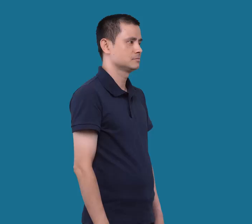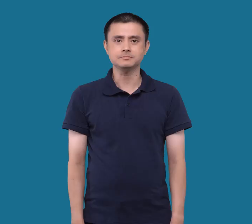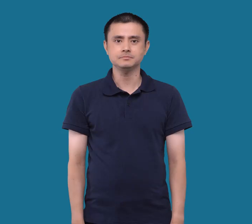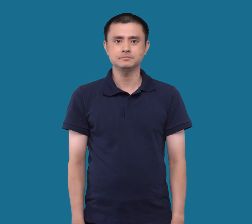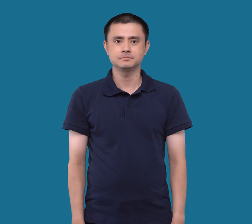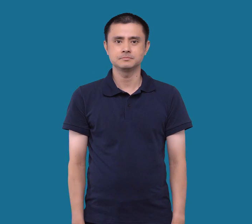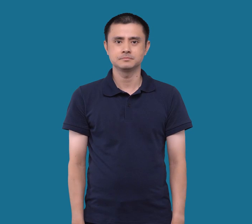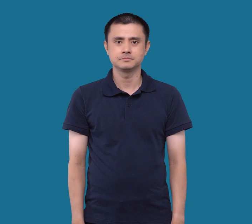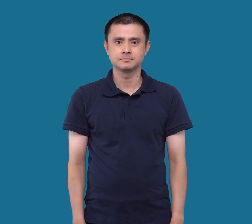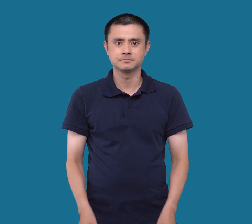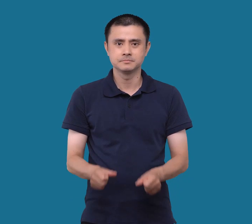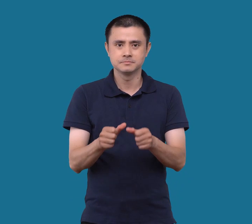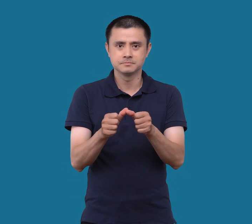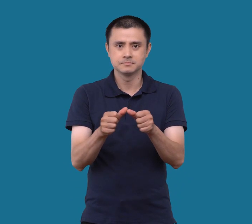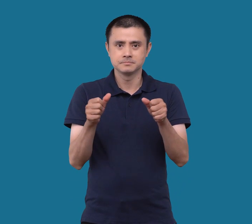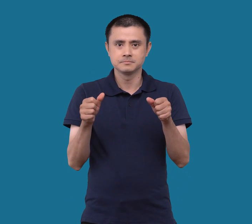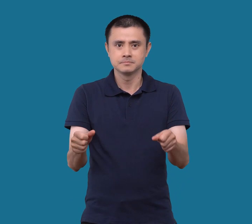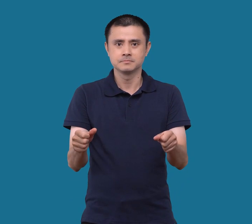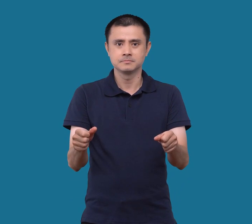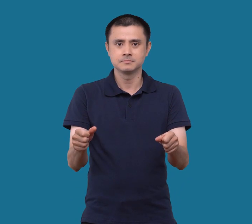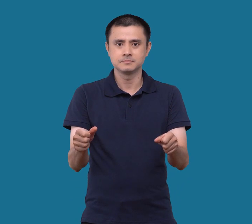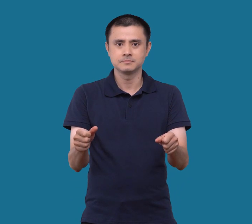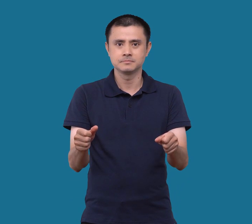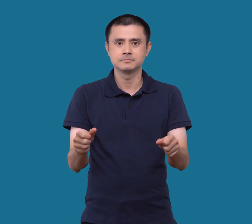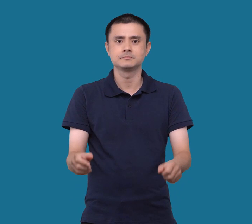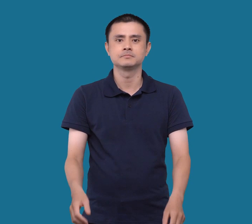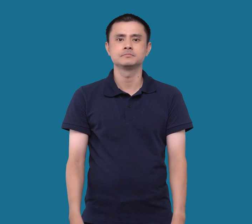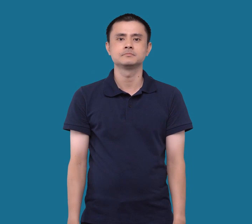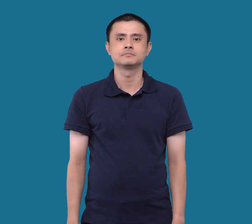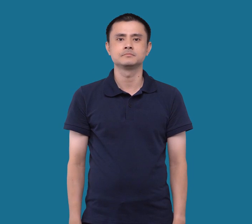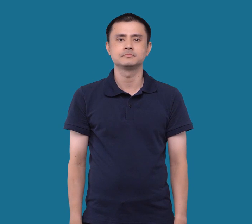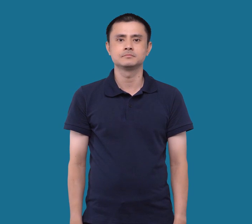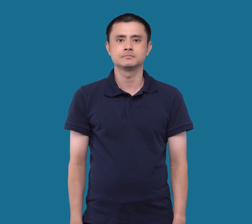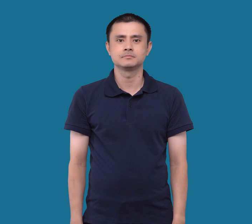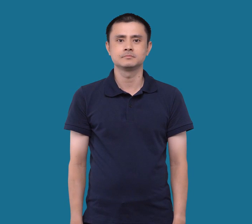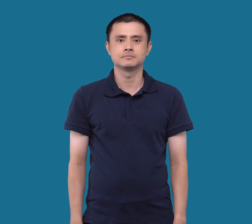băng dính